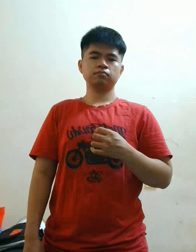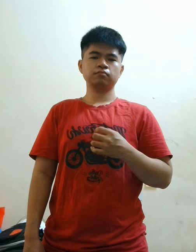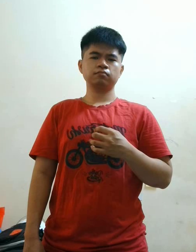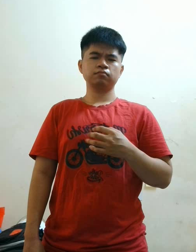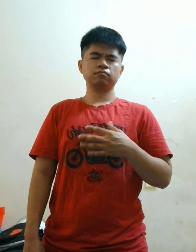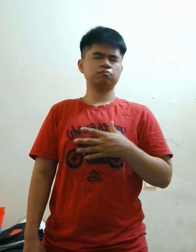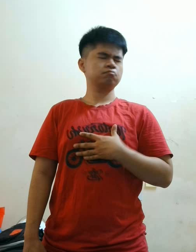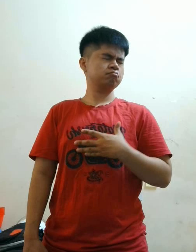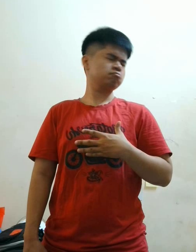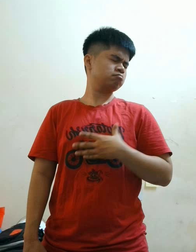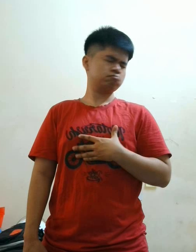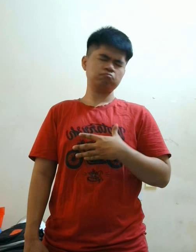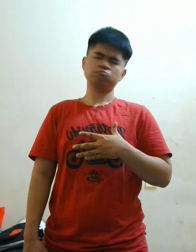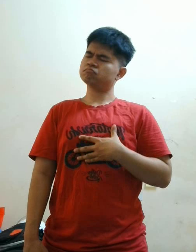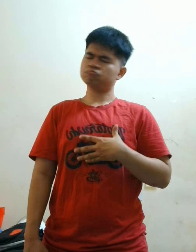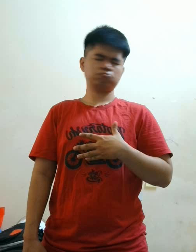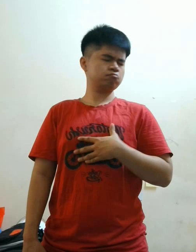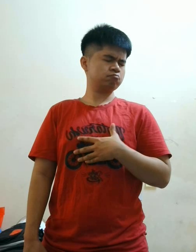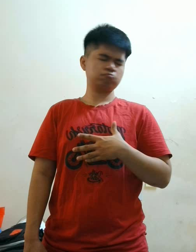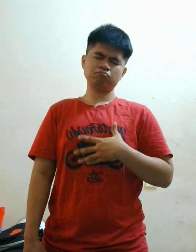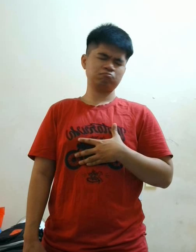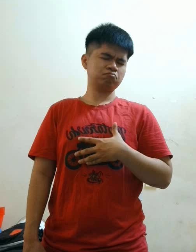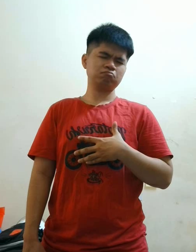khong thich